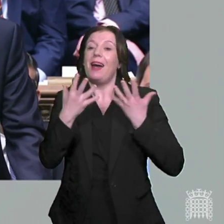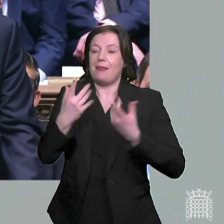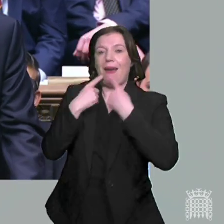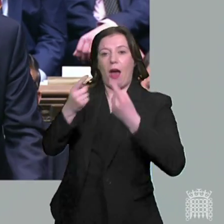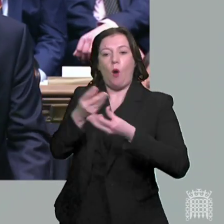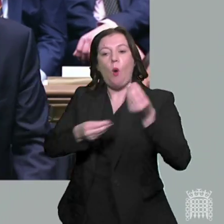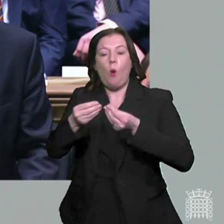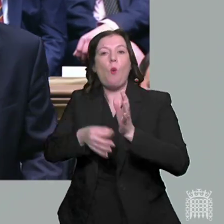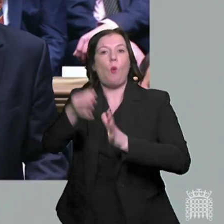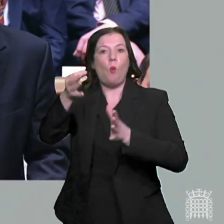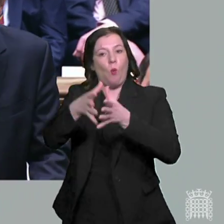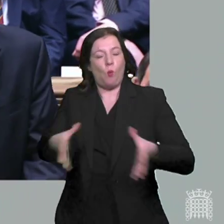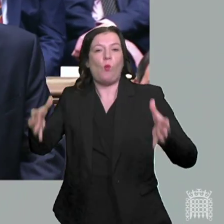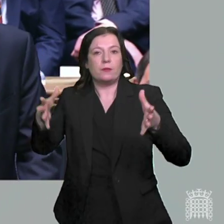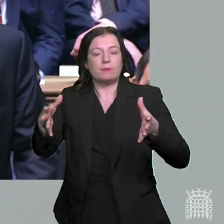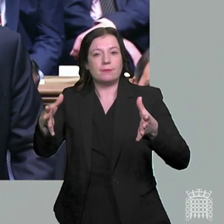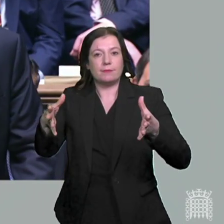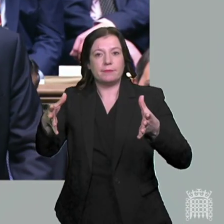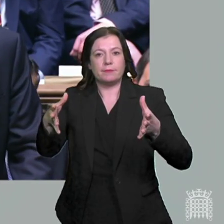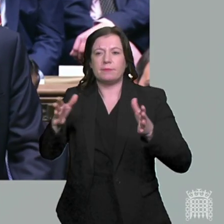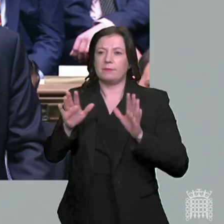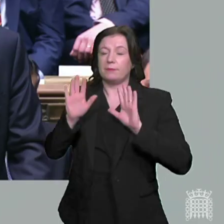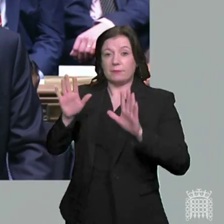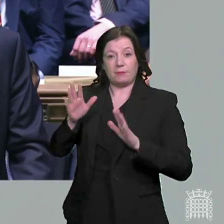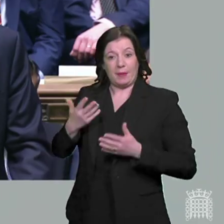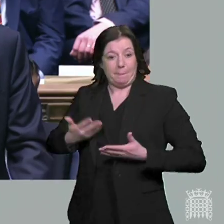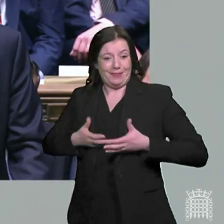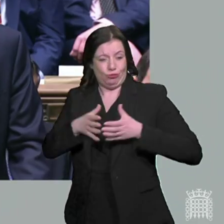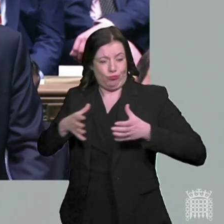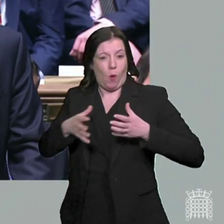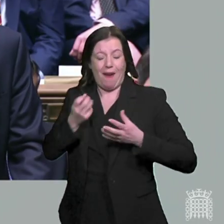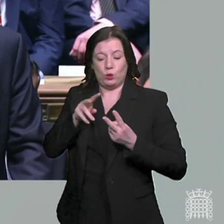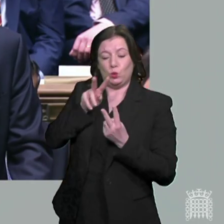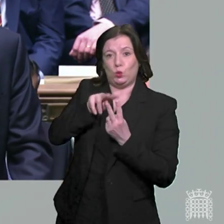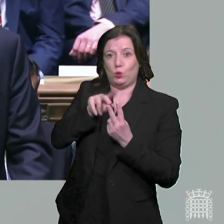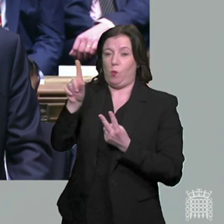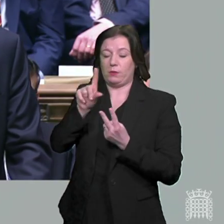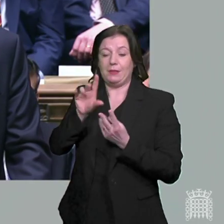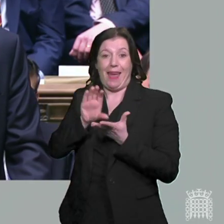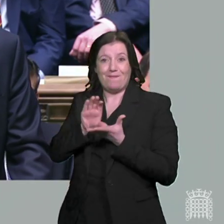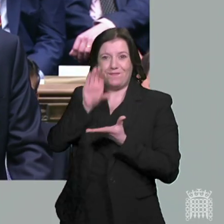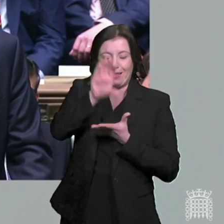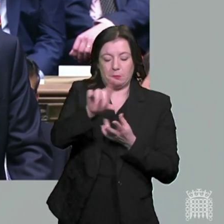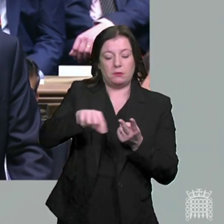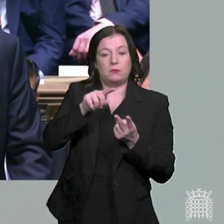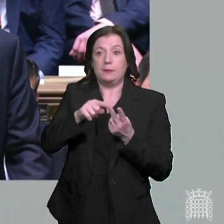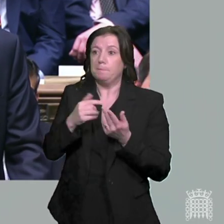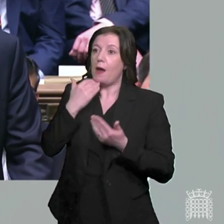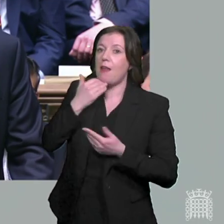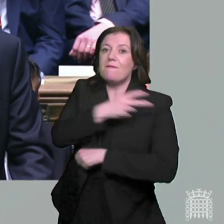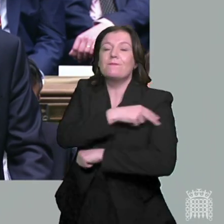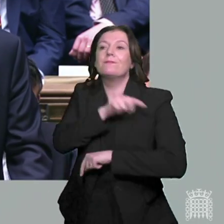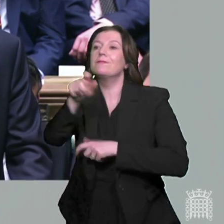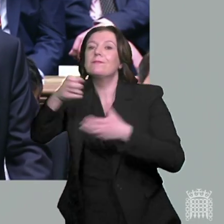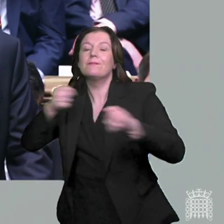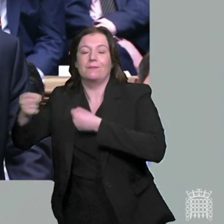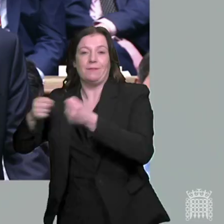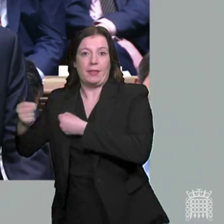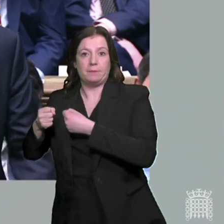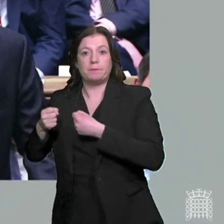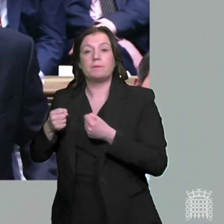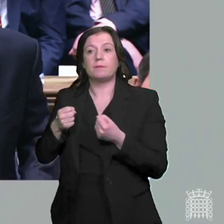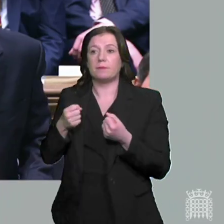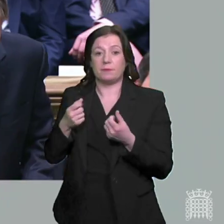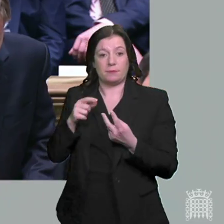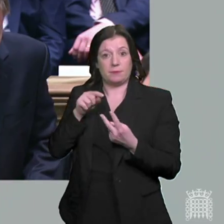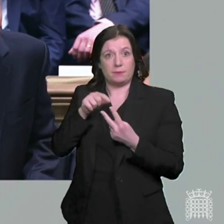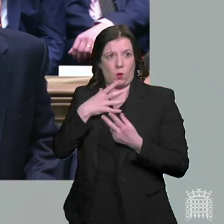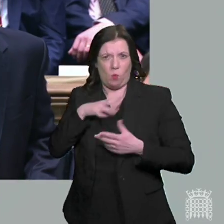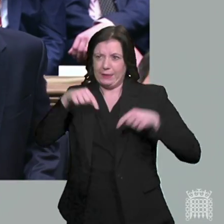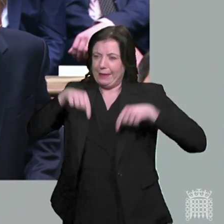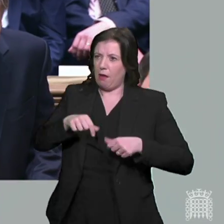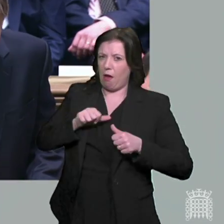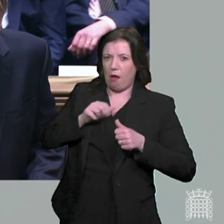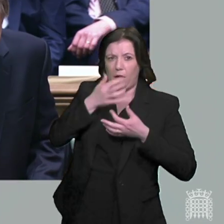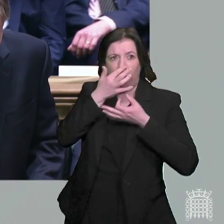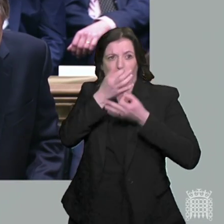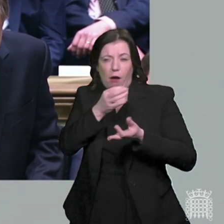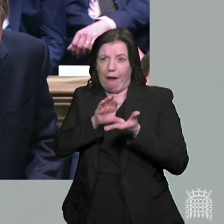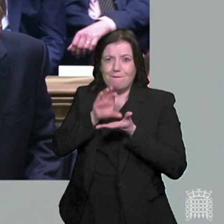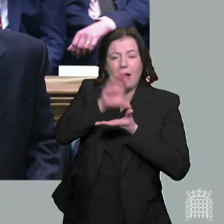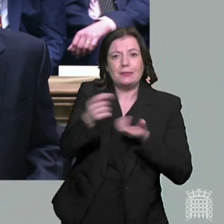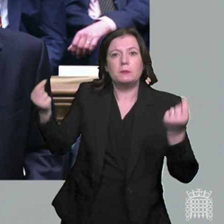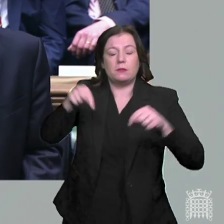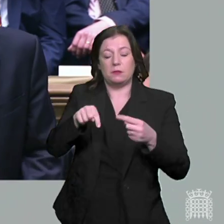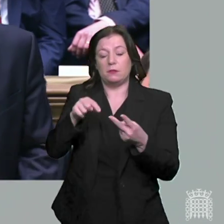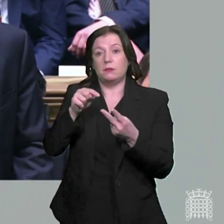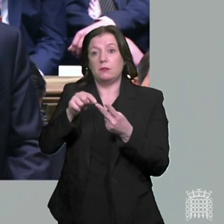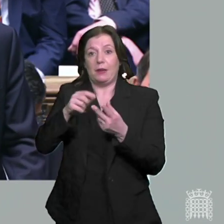We are tackling the two biggest barriers to businesses growing—investment incentives and labour supply—with the best investment incentives in Europe and the biggest ever employment package.